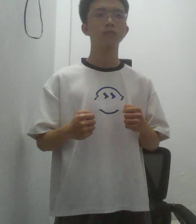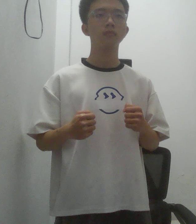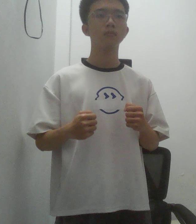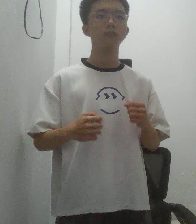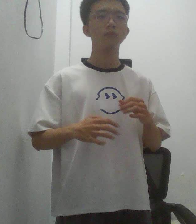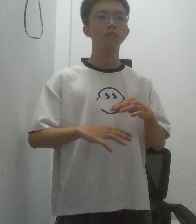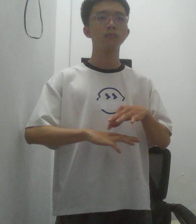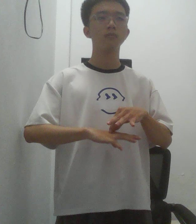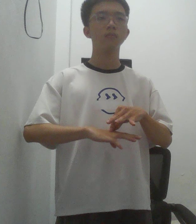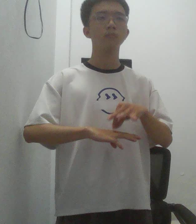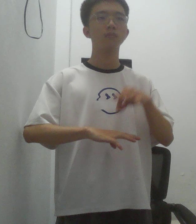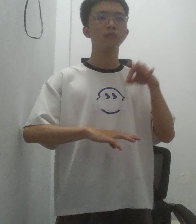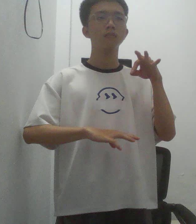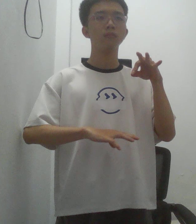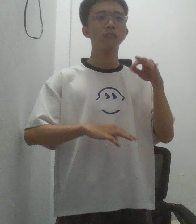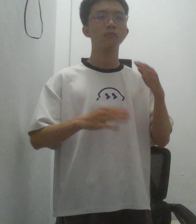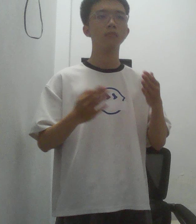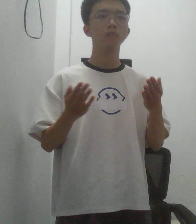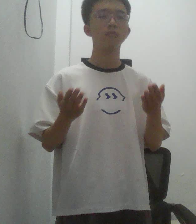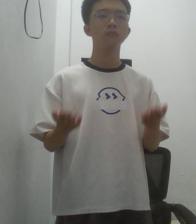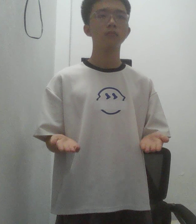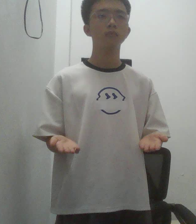tuan nay